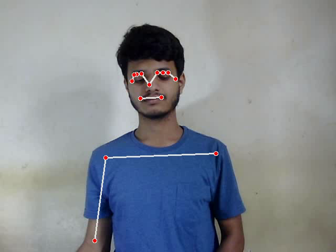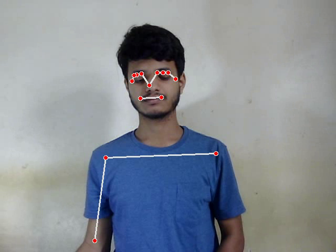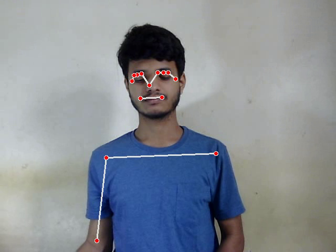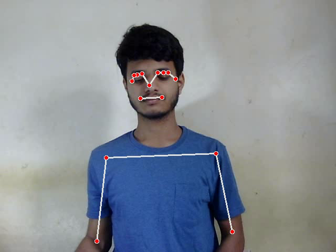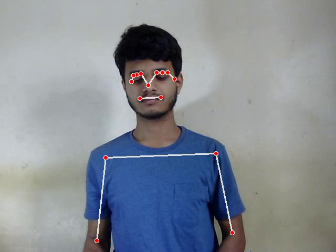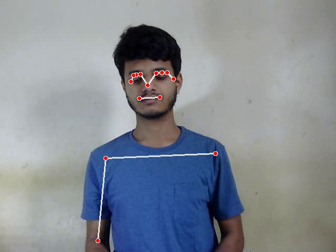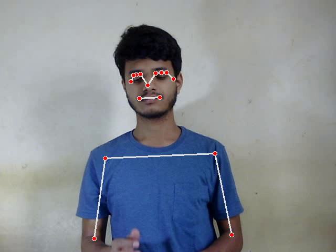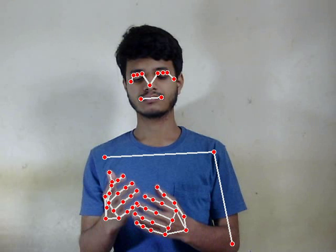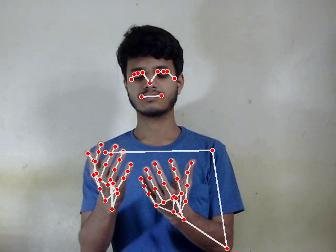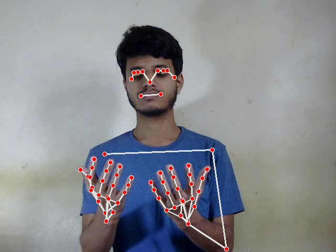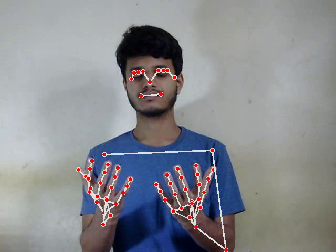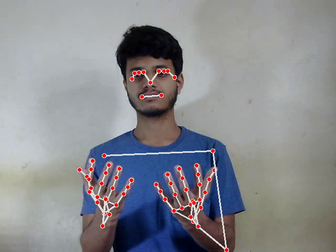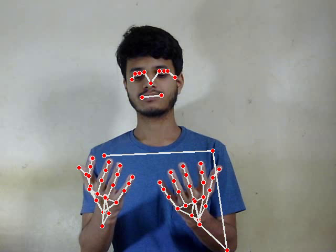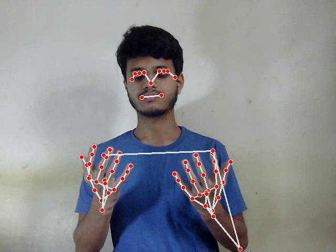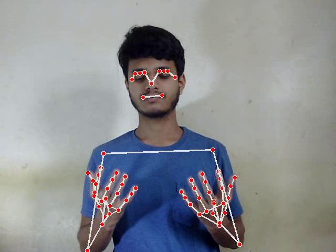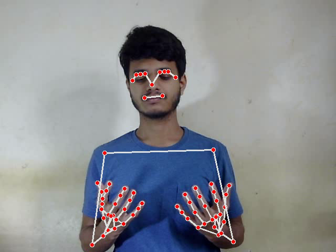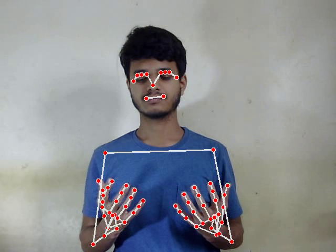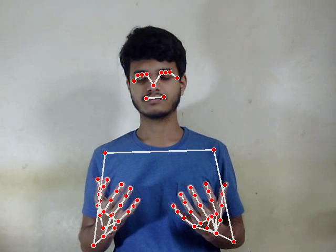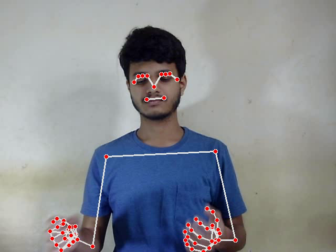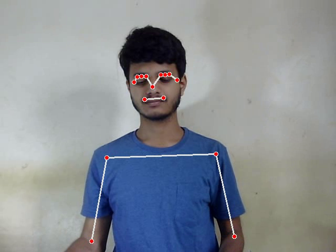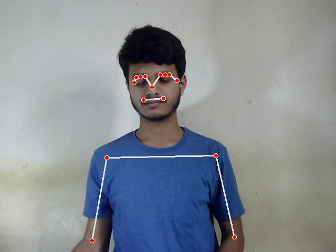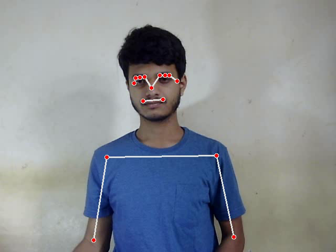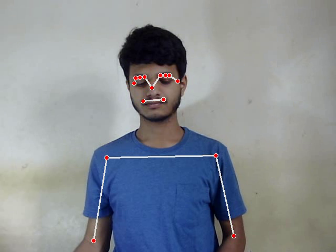want